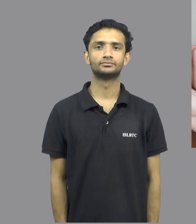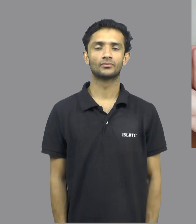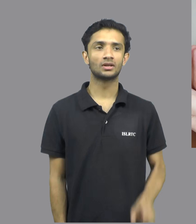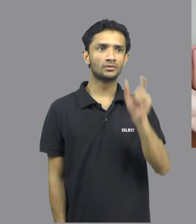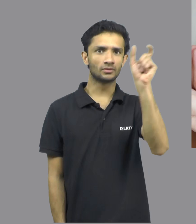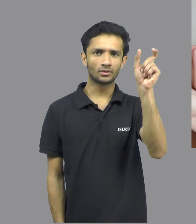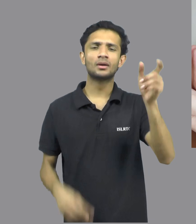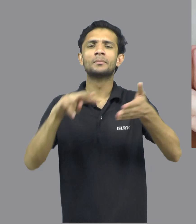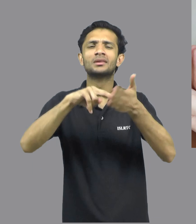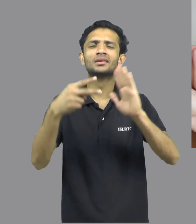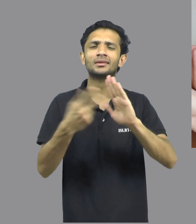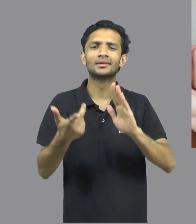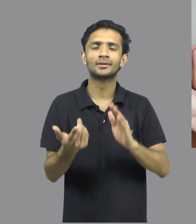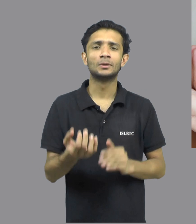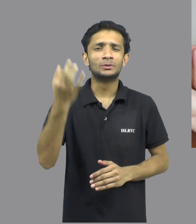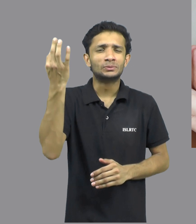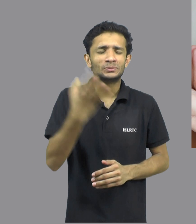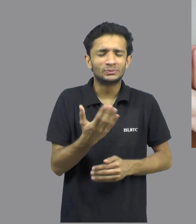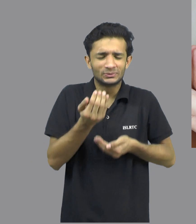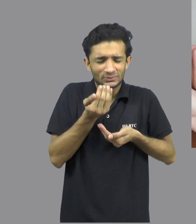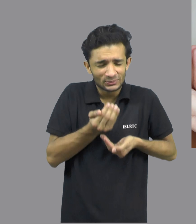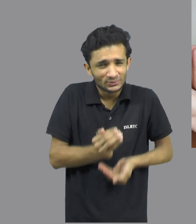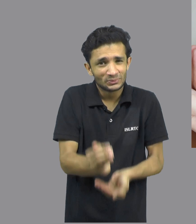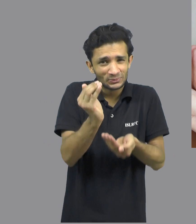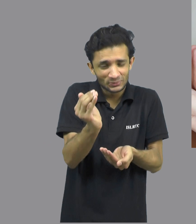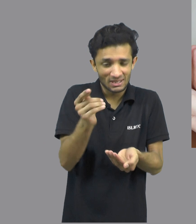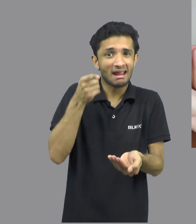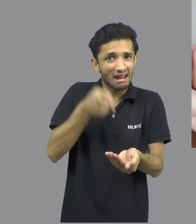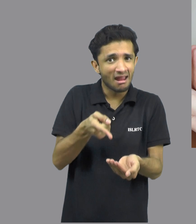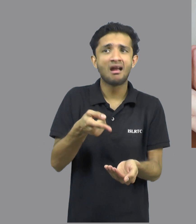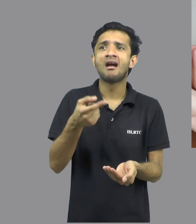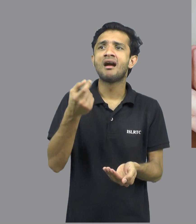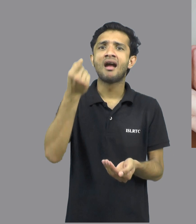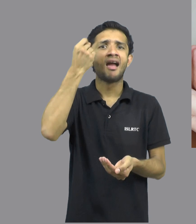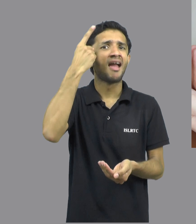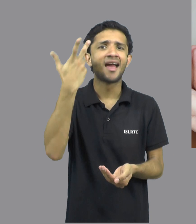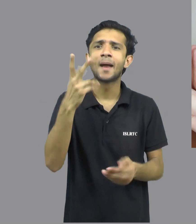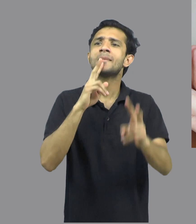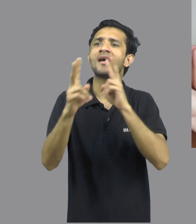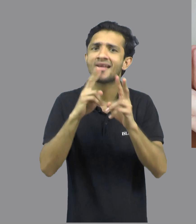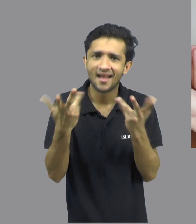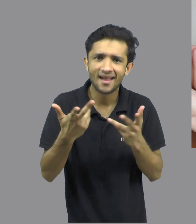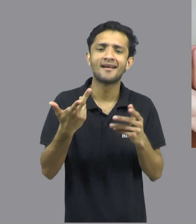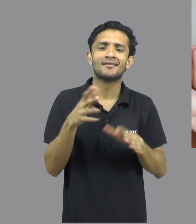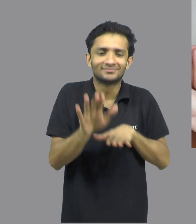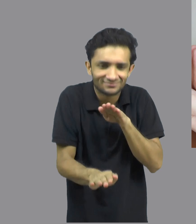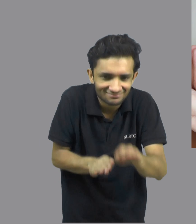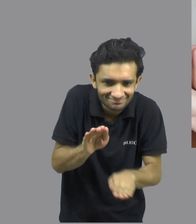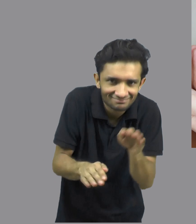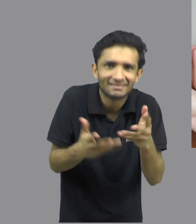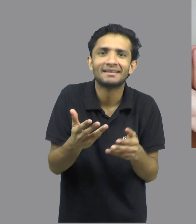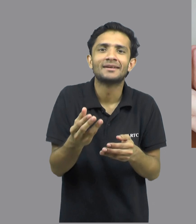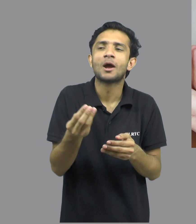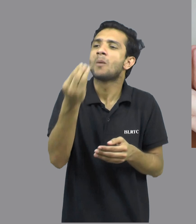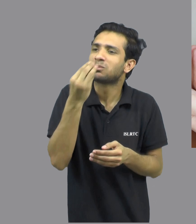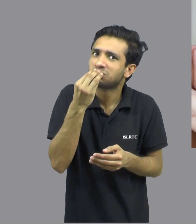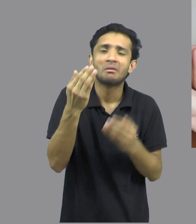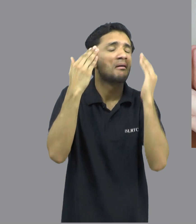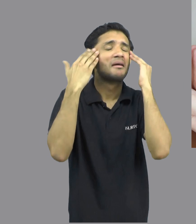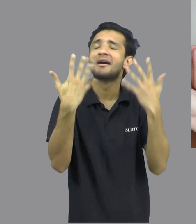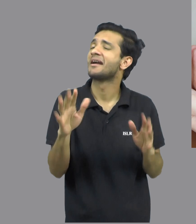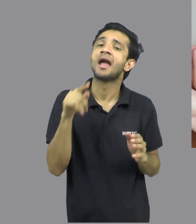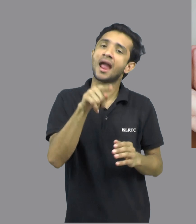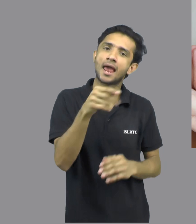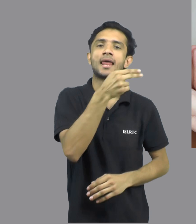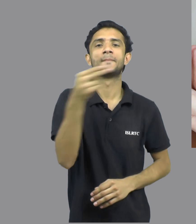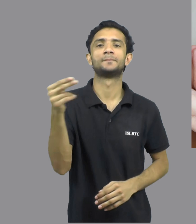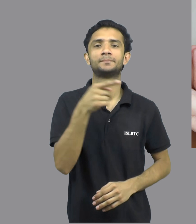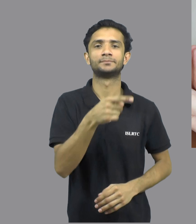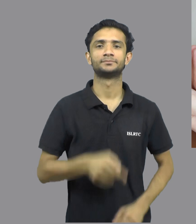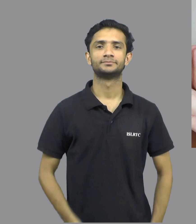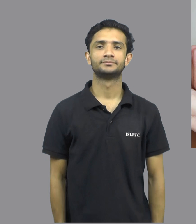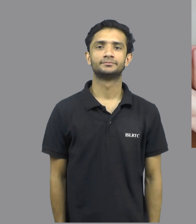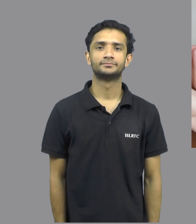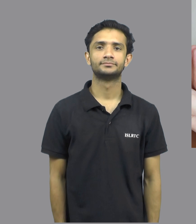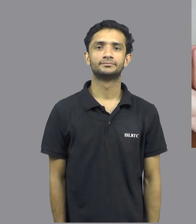Infant